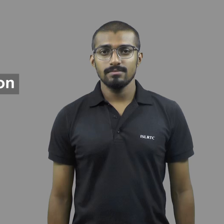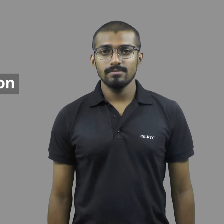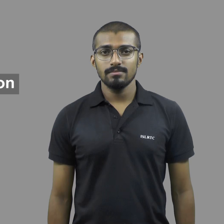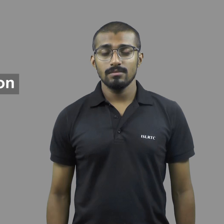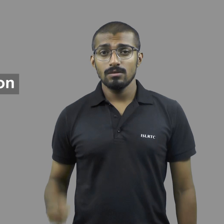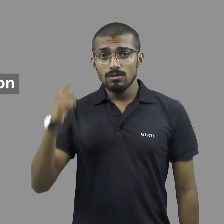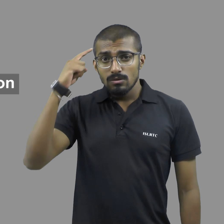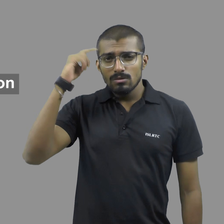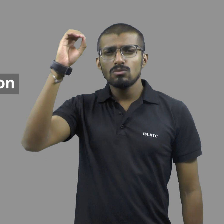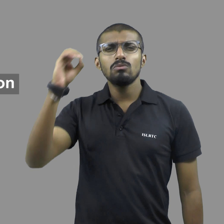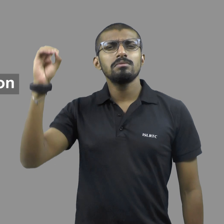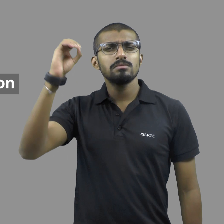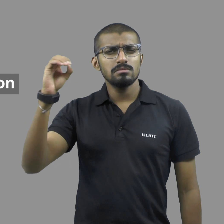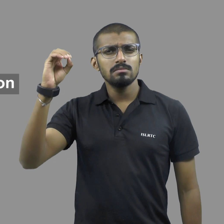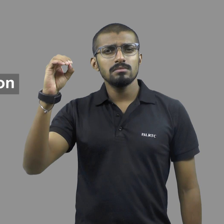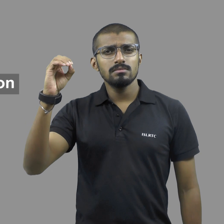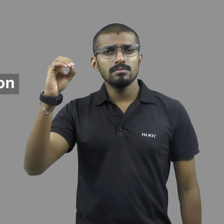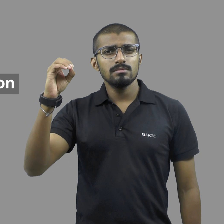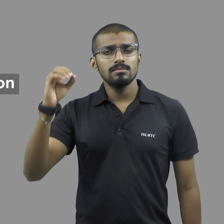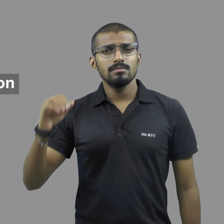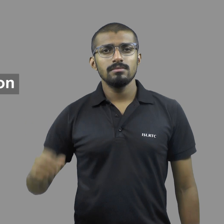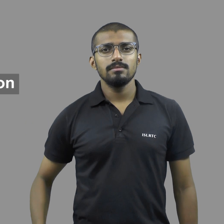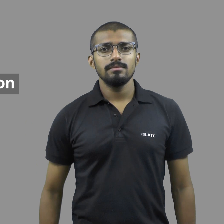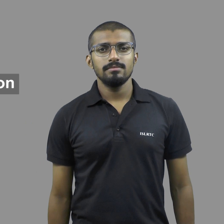Opinion